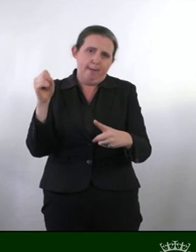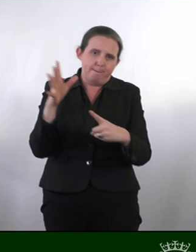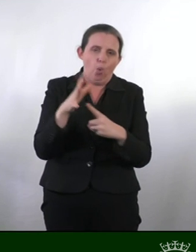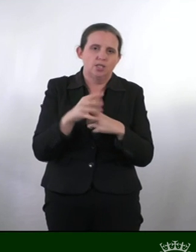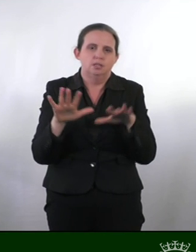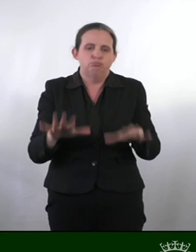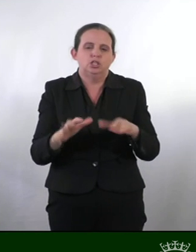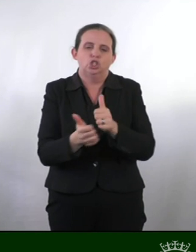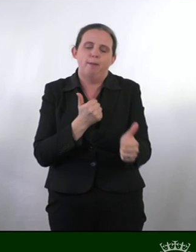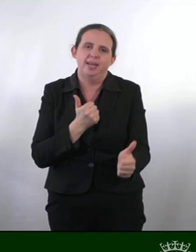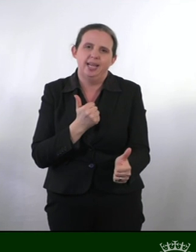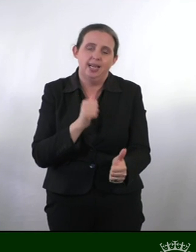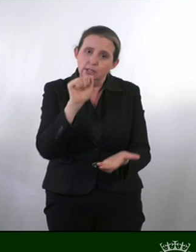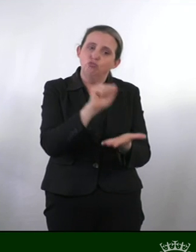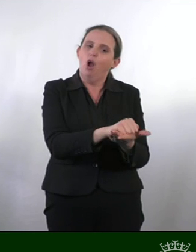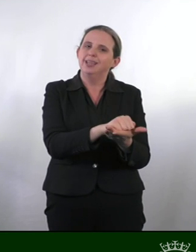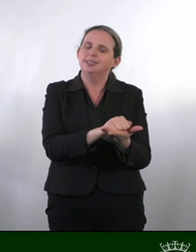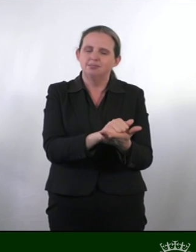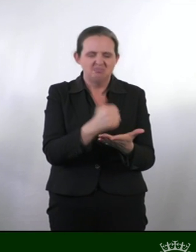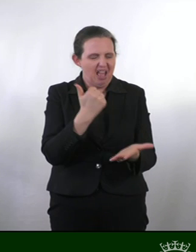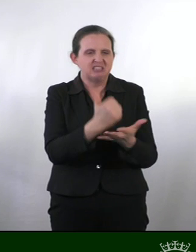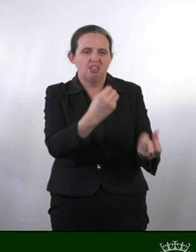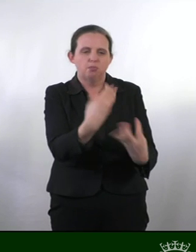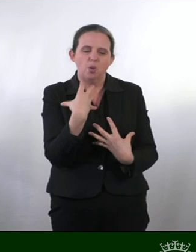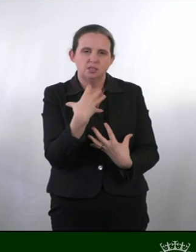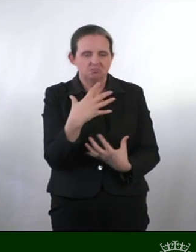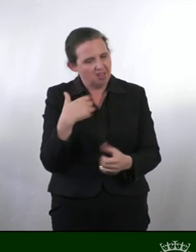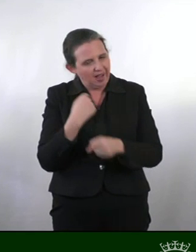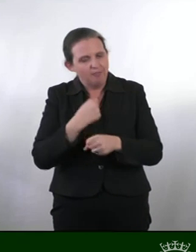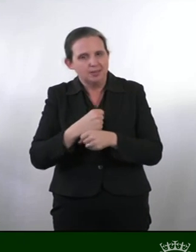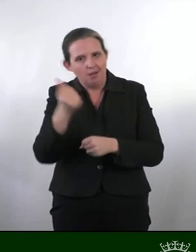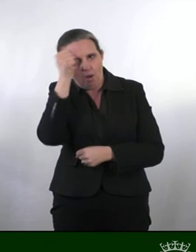He makes an excellent point, and I can assure him that the Government are on it.